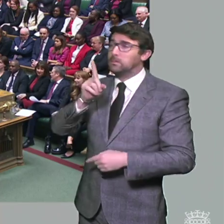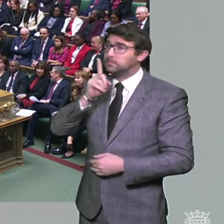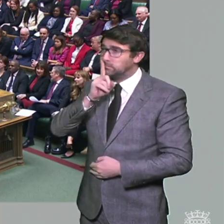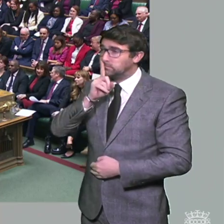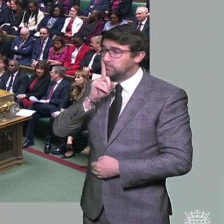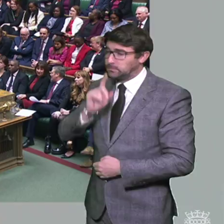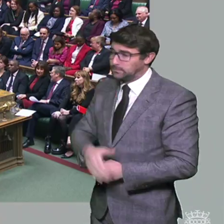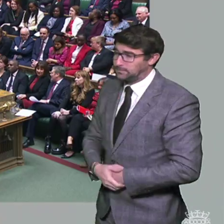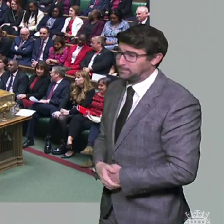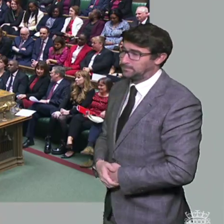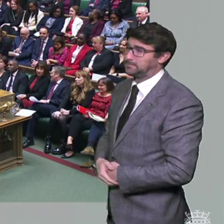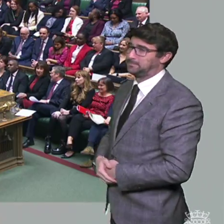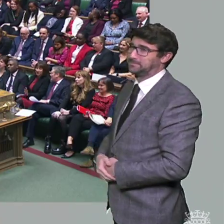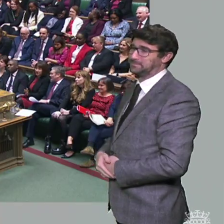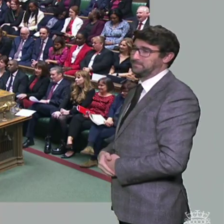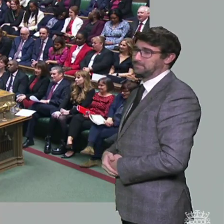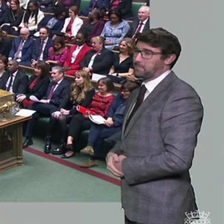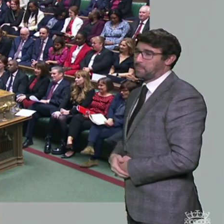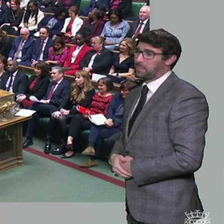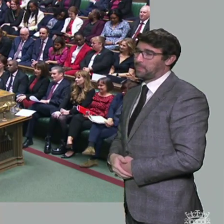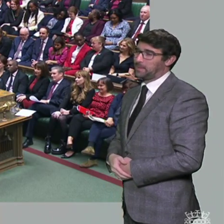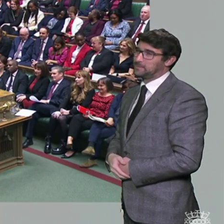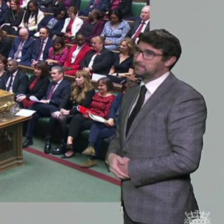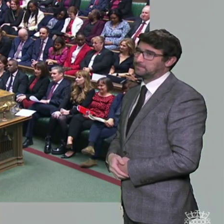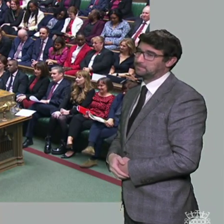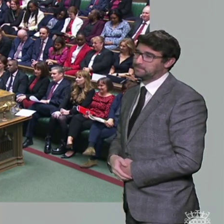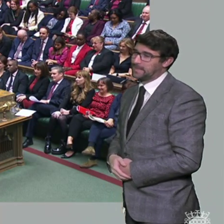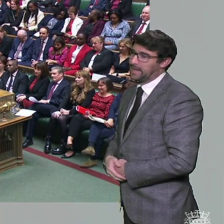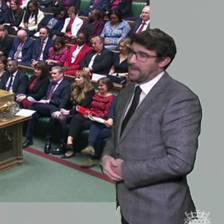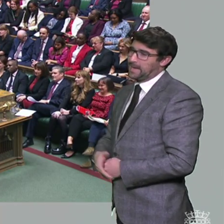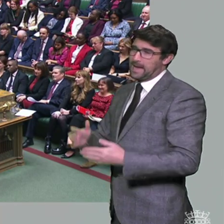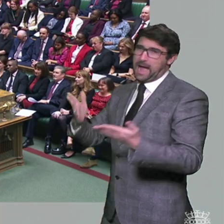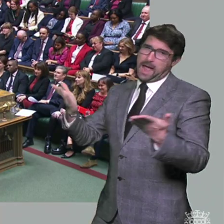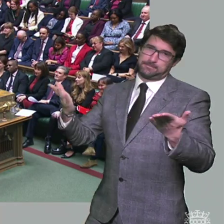I am a fighter, not a quitter.